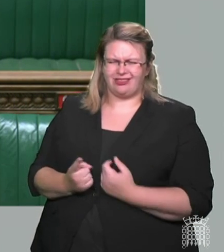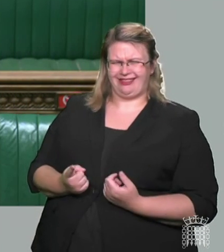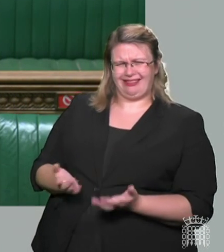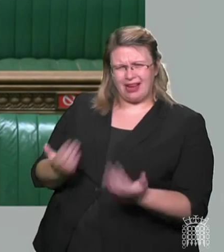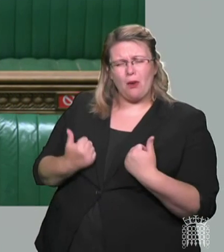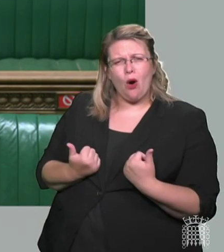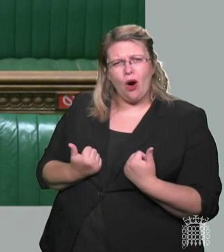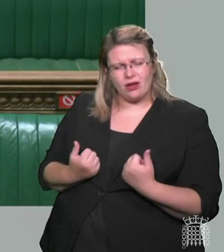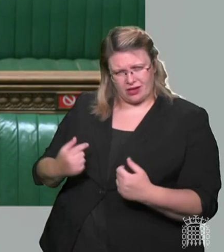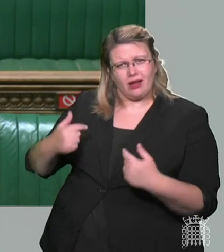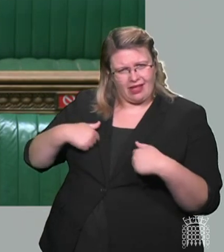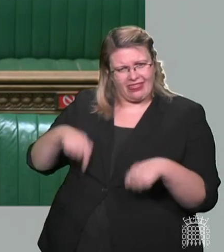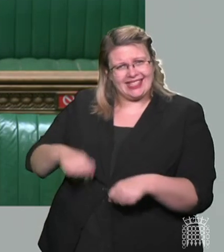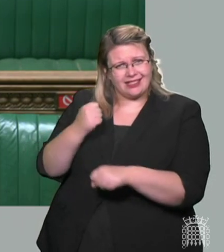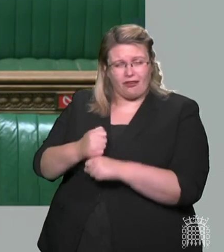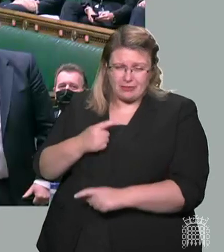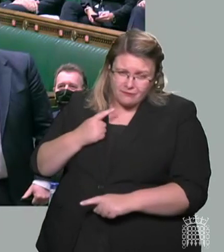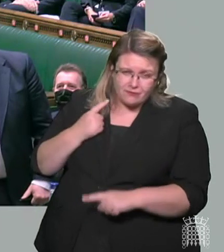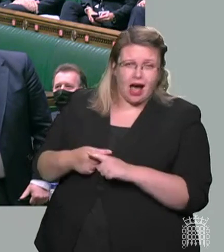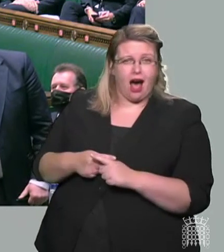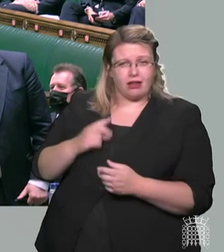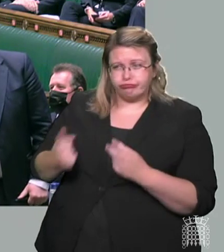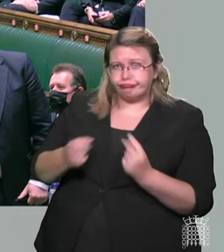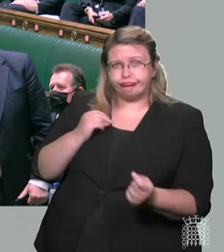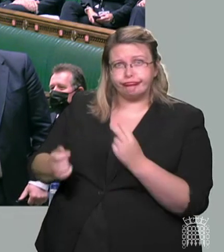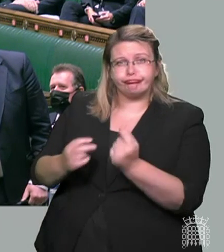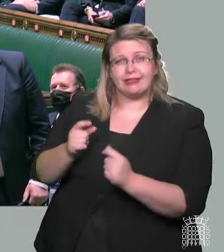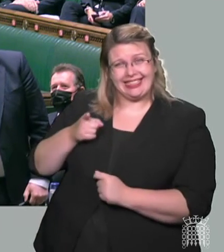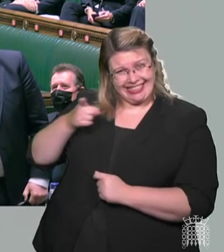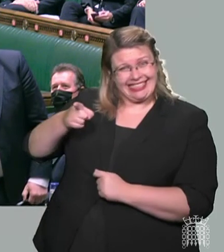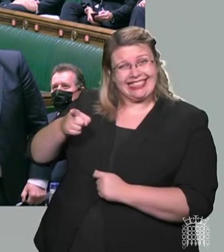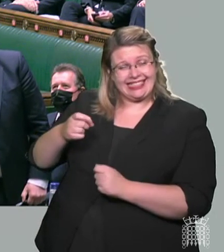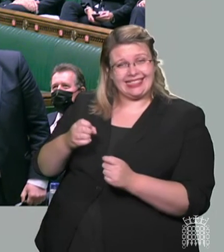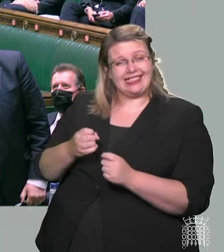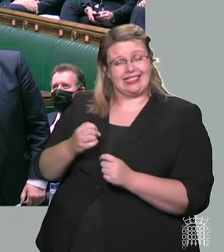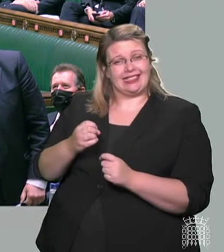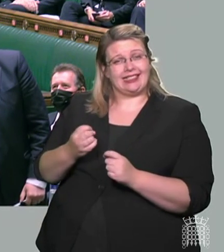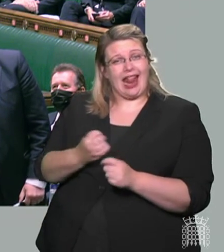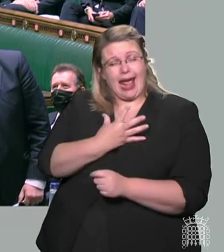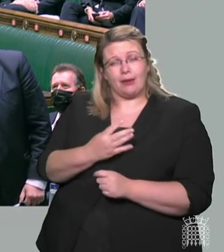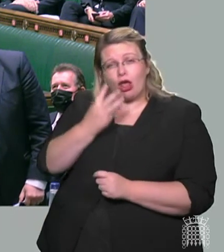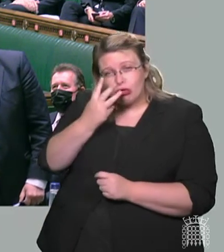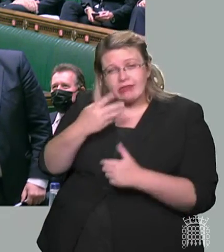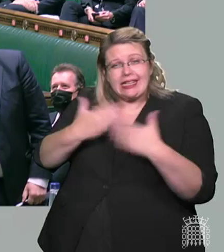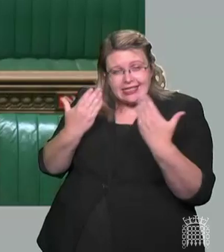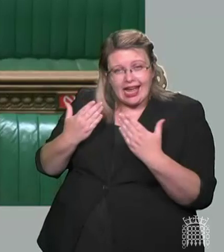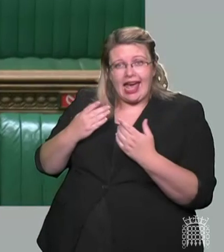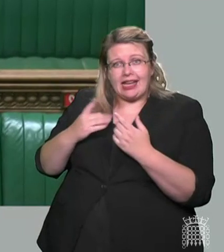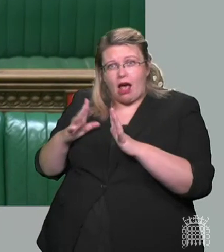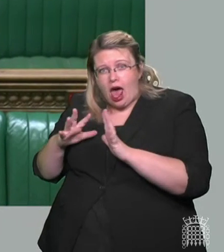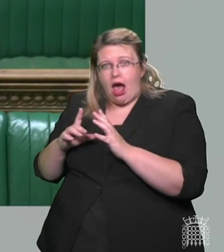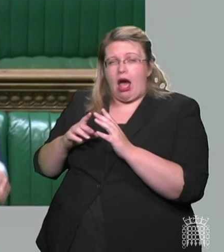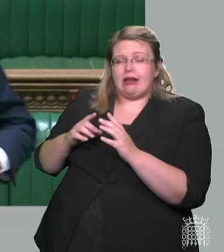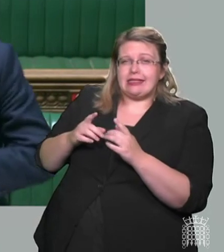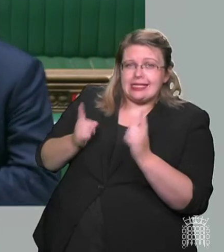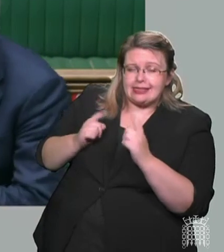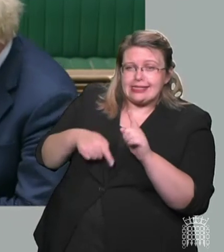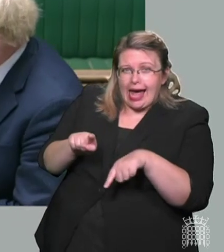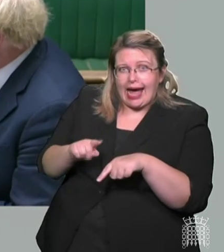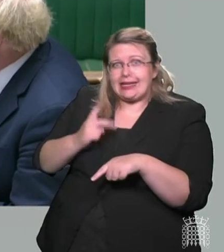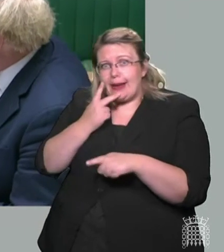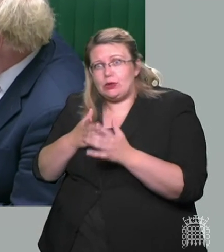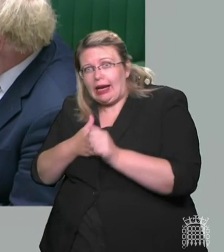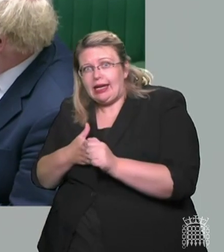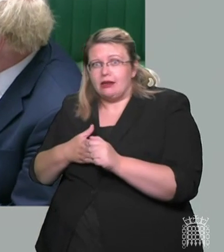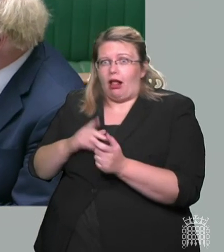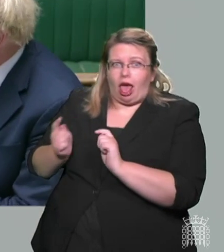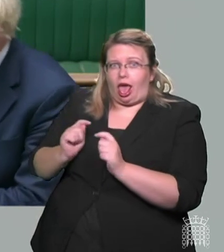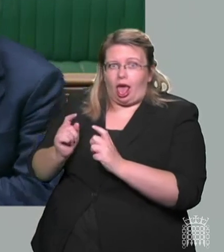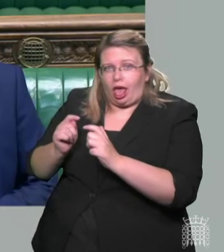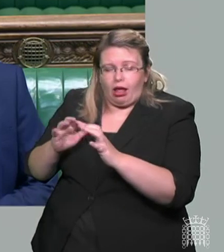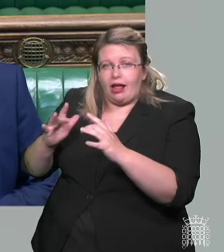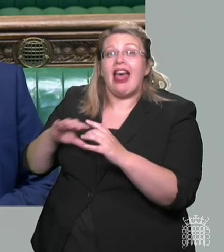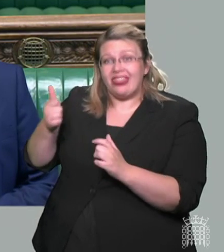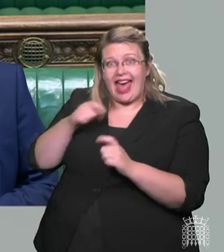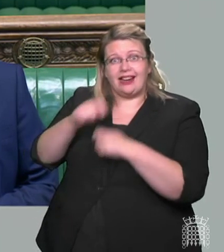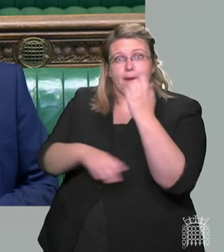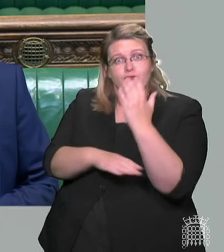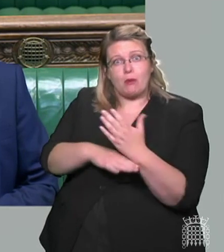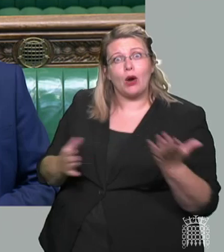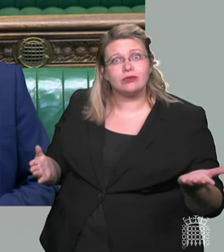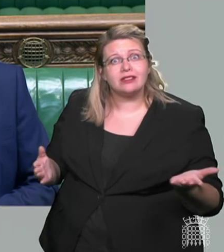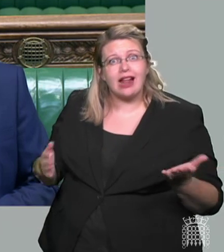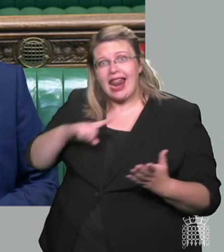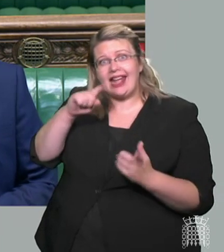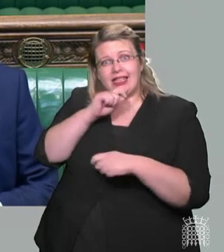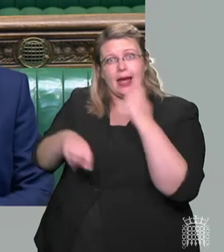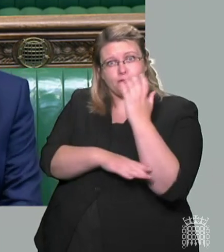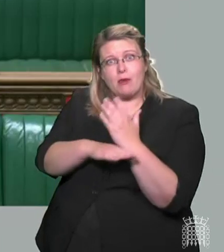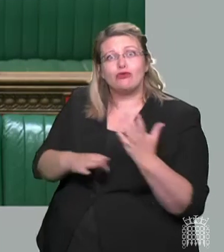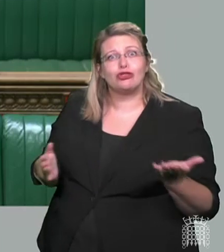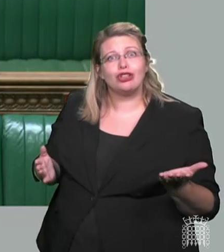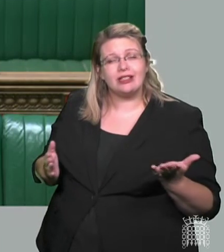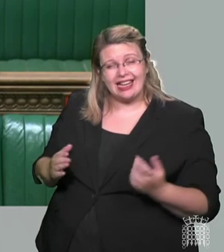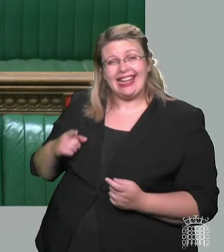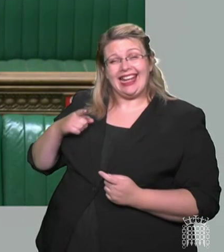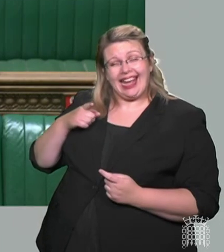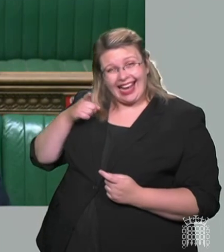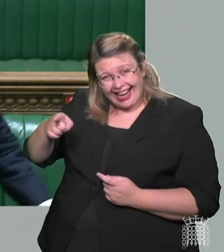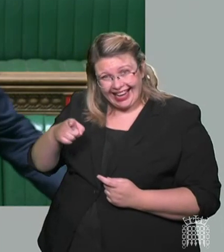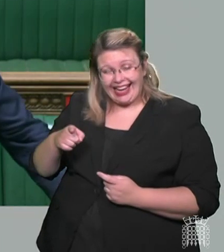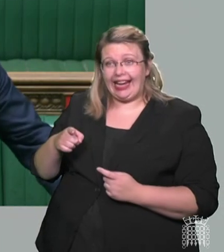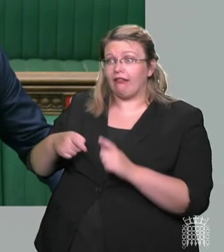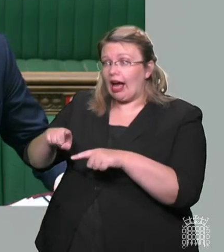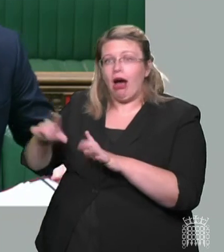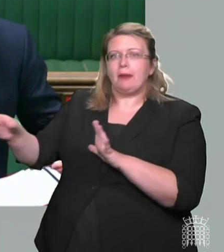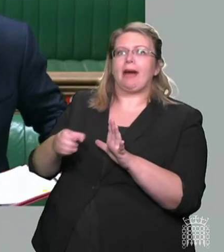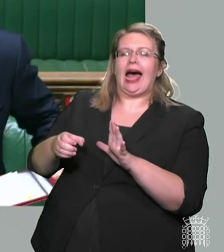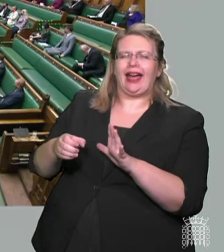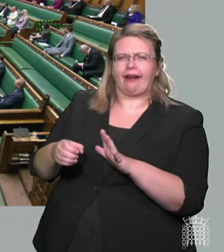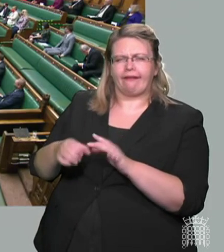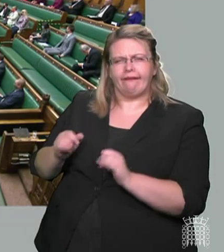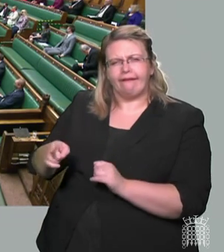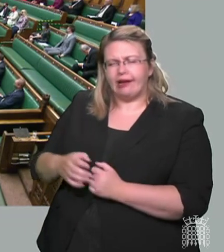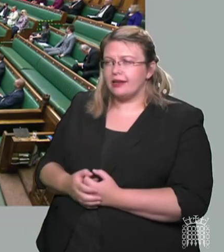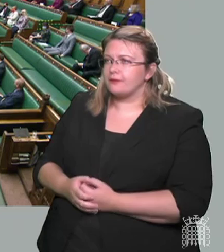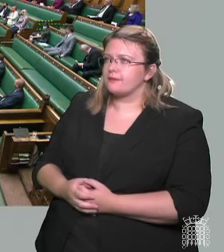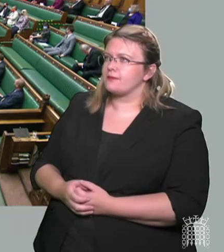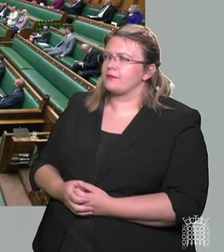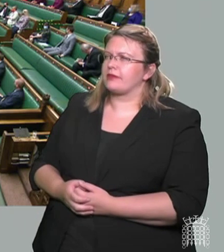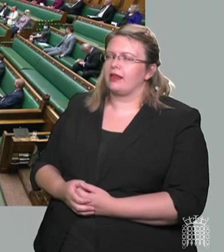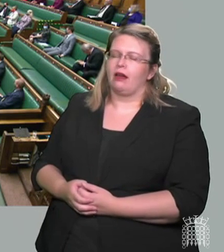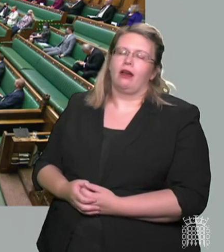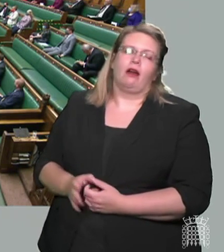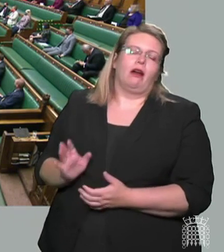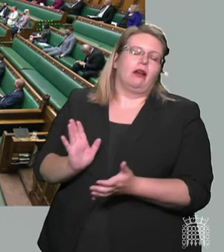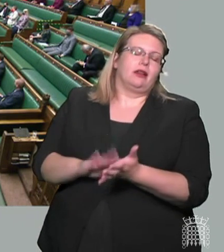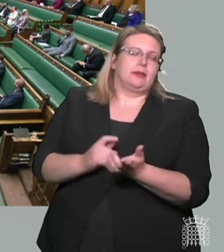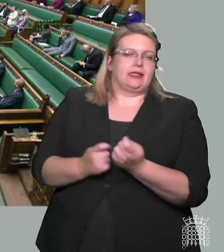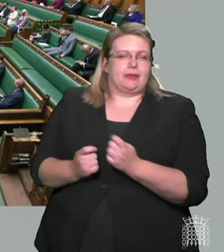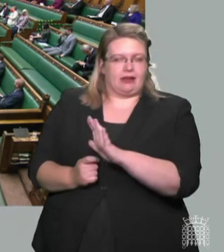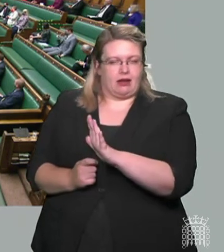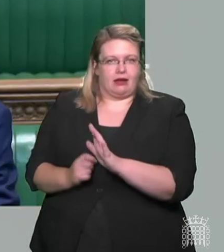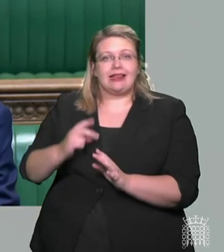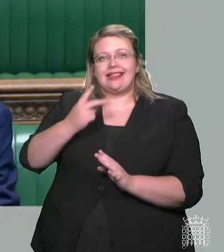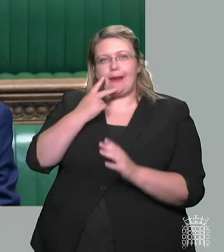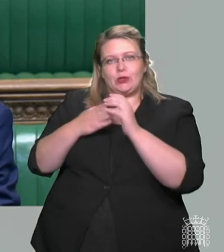This Government moved at positively lightning speed by comparison with the right honourable and learned Gentleman, who spent three days trying and failing to sack his Deputy Leader, whom he then promoted.